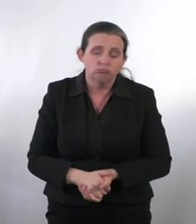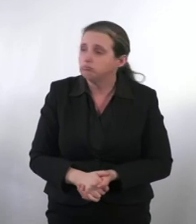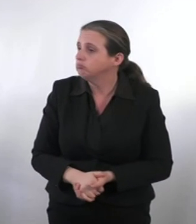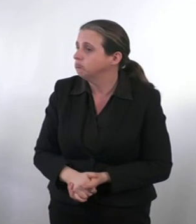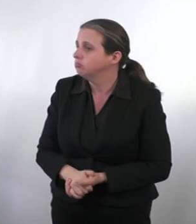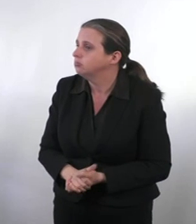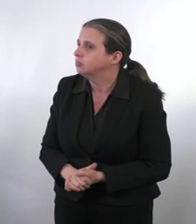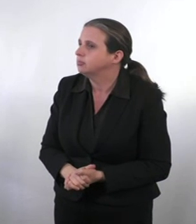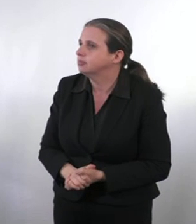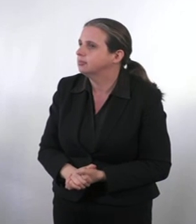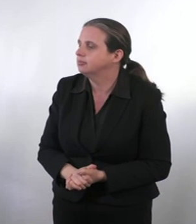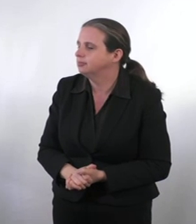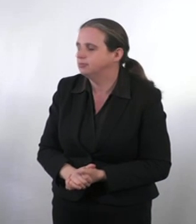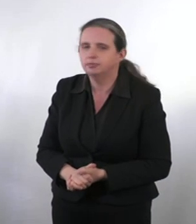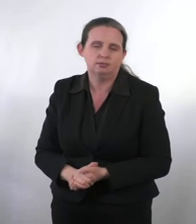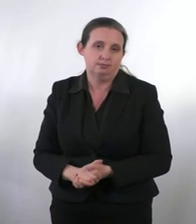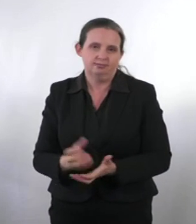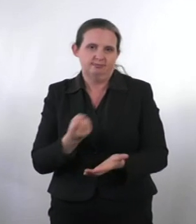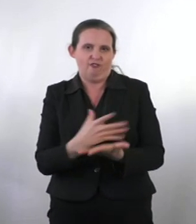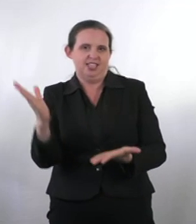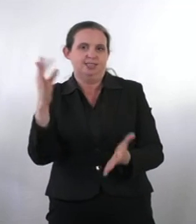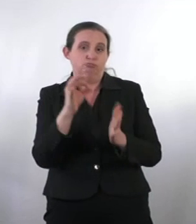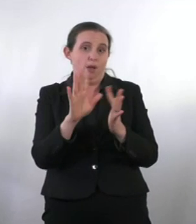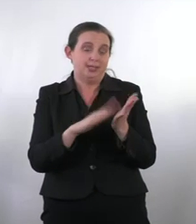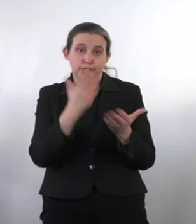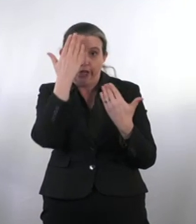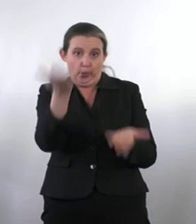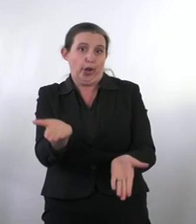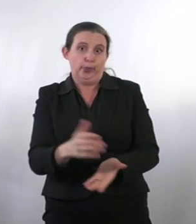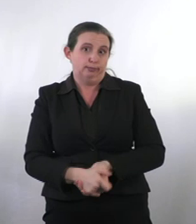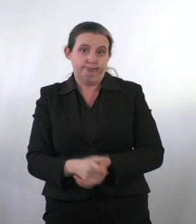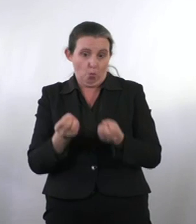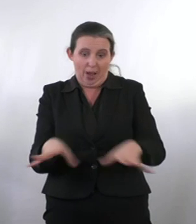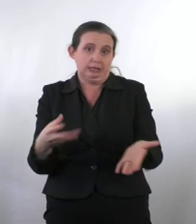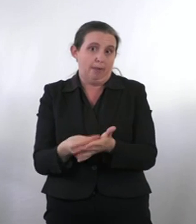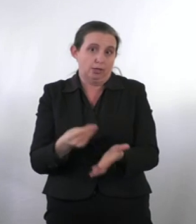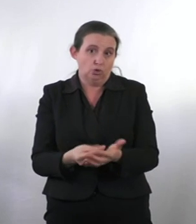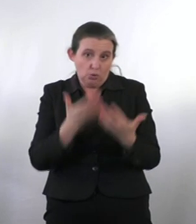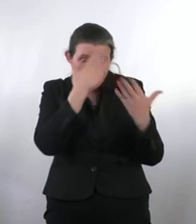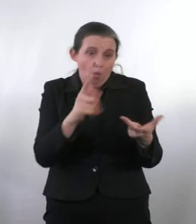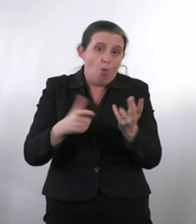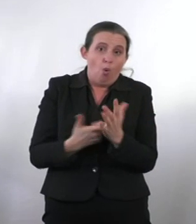It is obvious that either the Prime Minister does not know how much taxpayers’ money has been wasted, or he does not care.